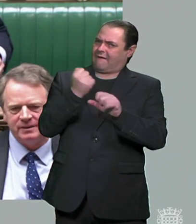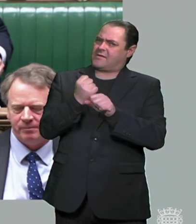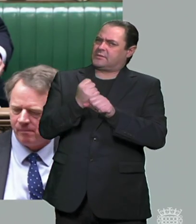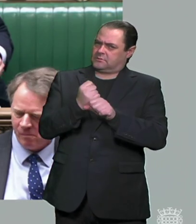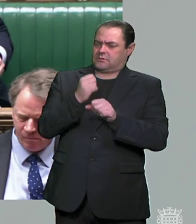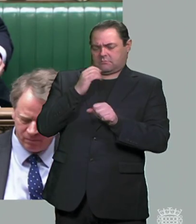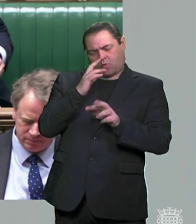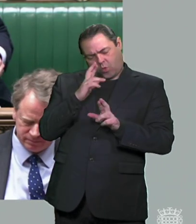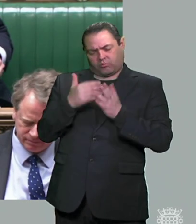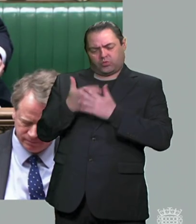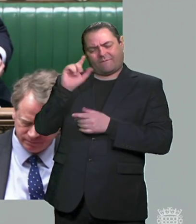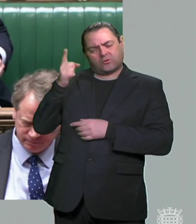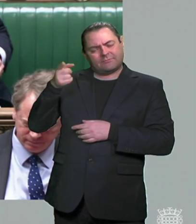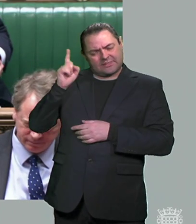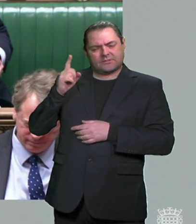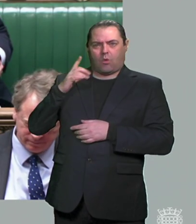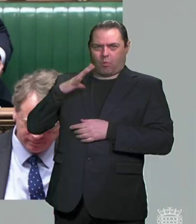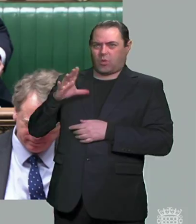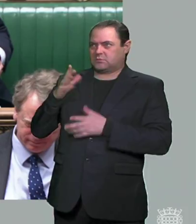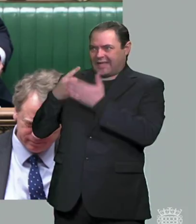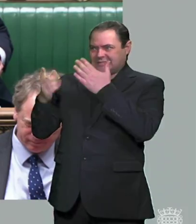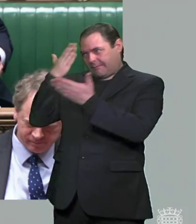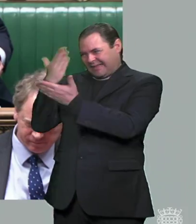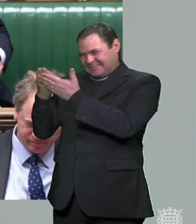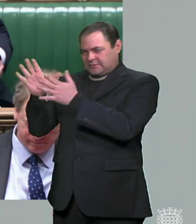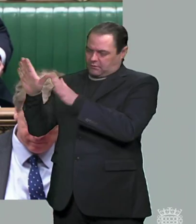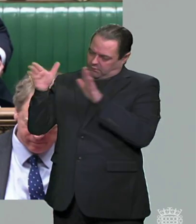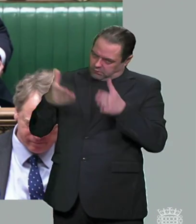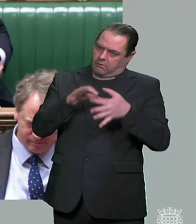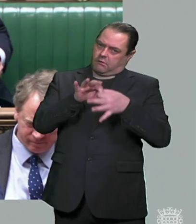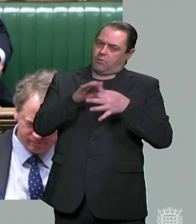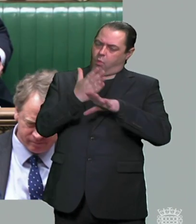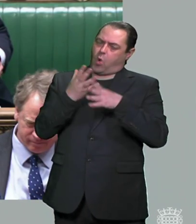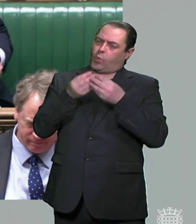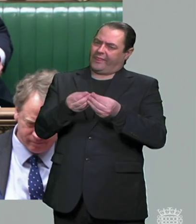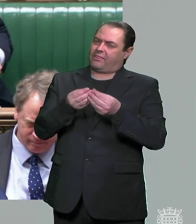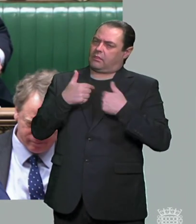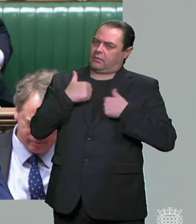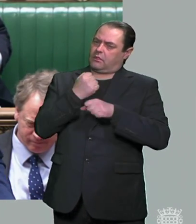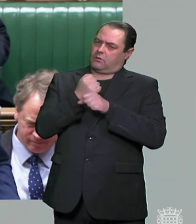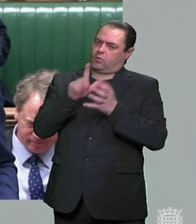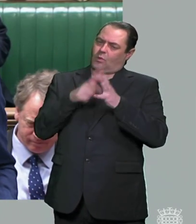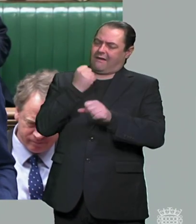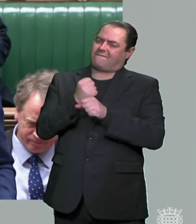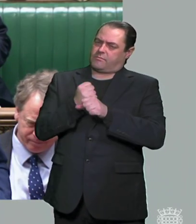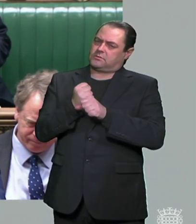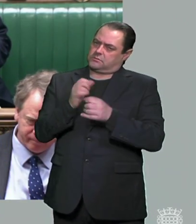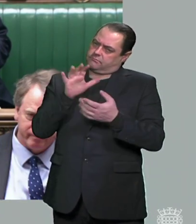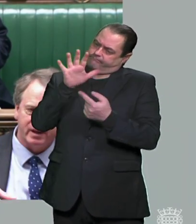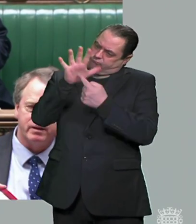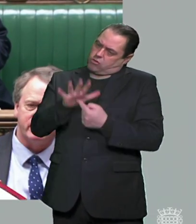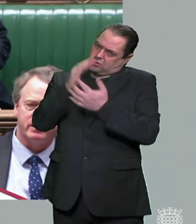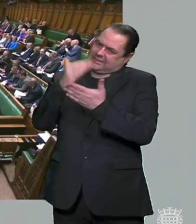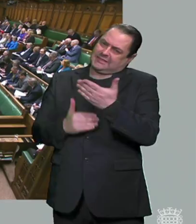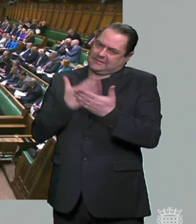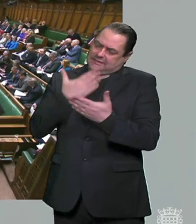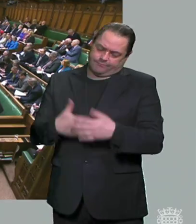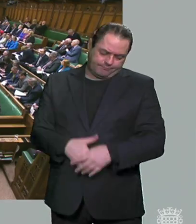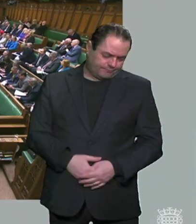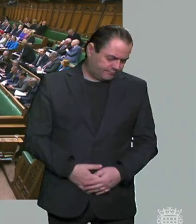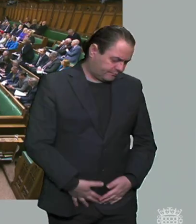We can only hope that the new First Minister will move away from the SNP’s obsession with independence and focus on the things that really matter to the people of Scotland.